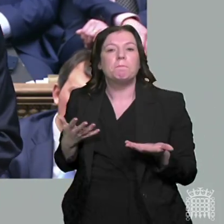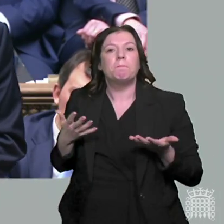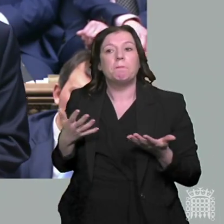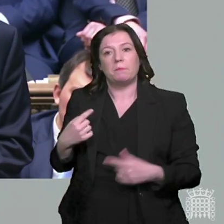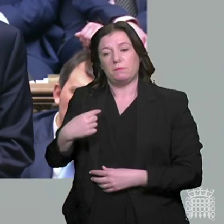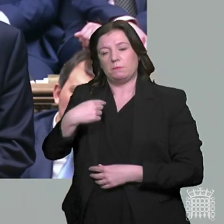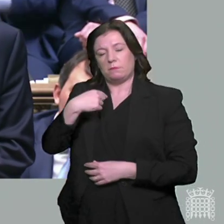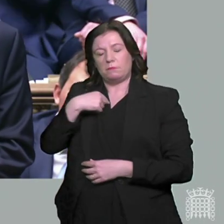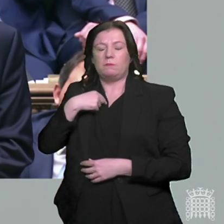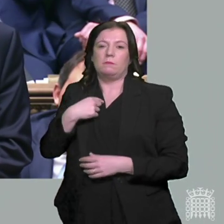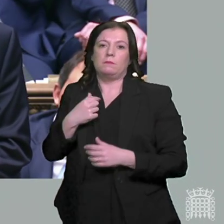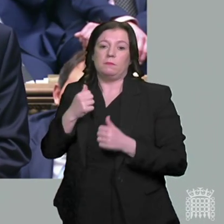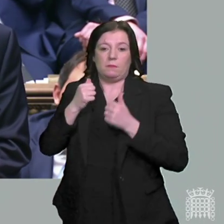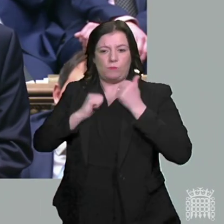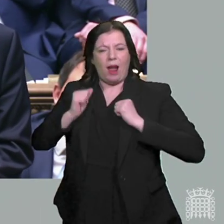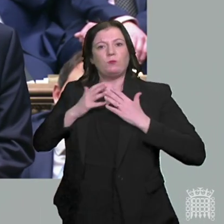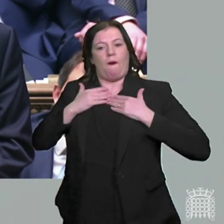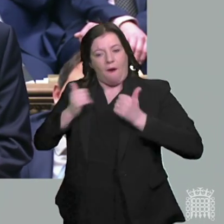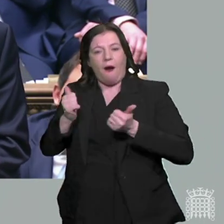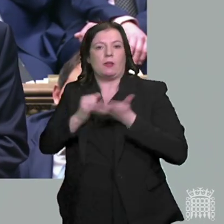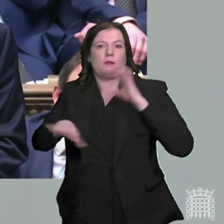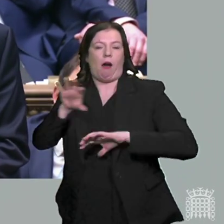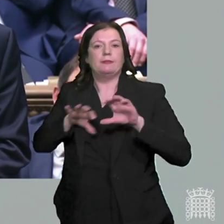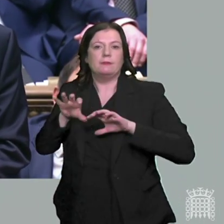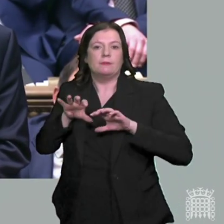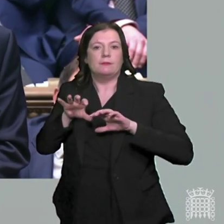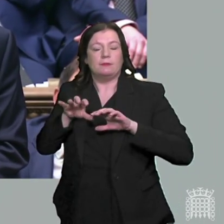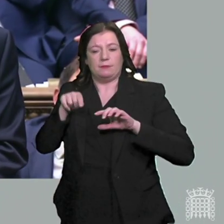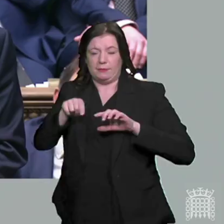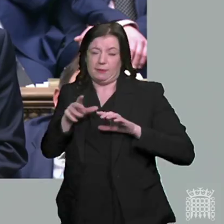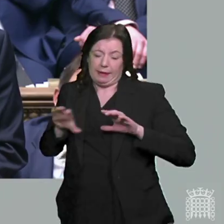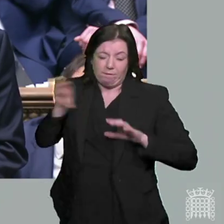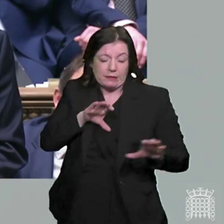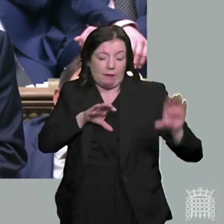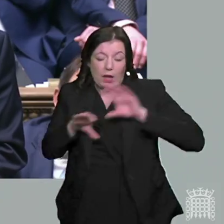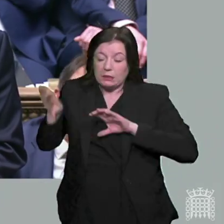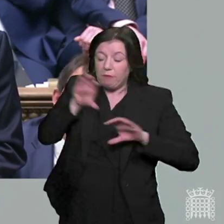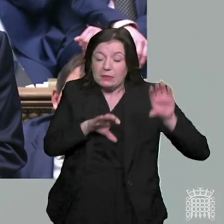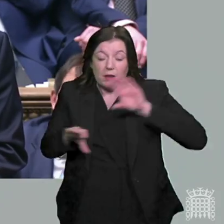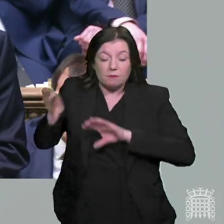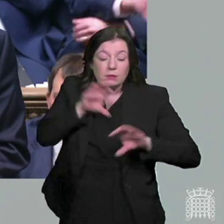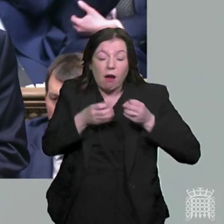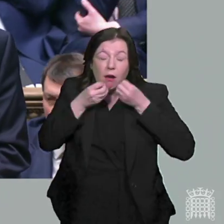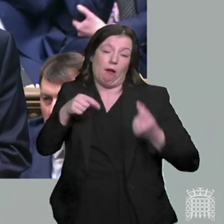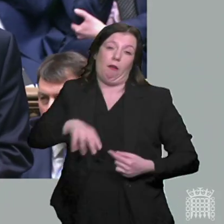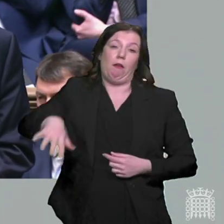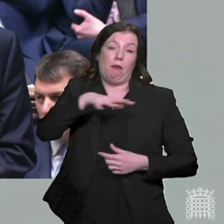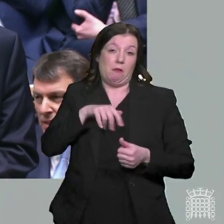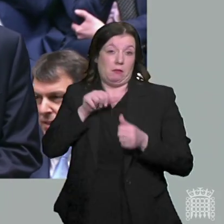We are proud of the life science sector, which received more inward investment than any in Europe last year.